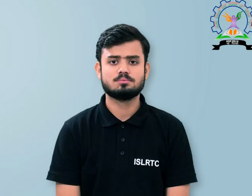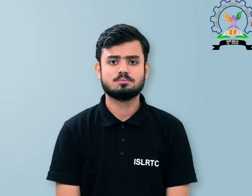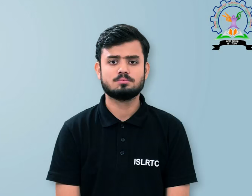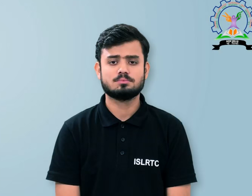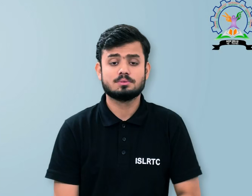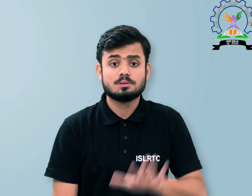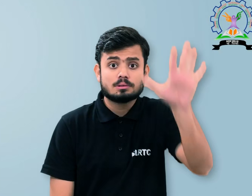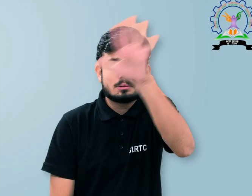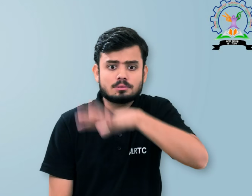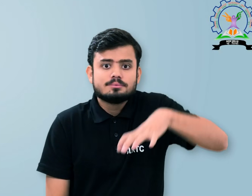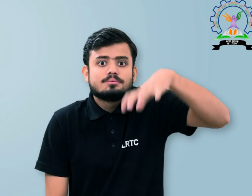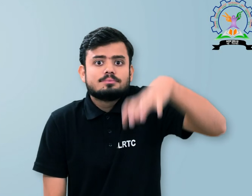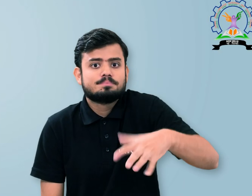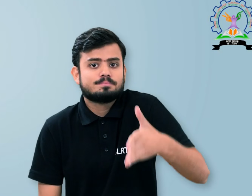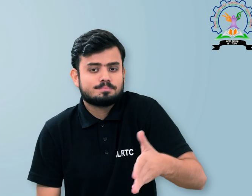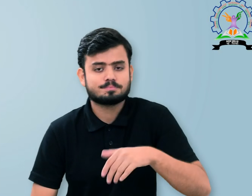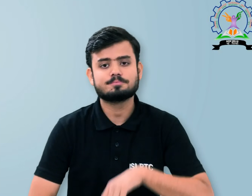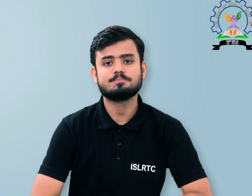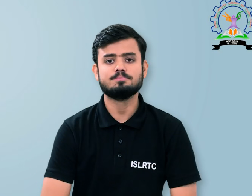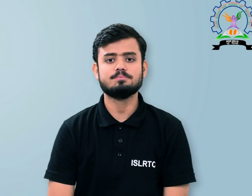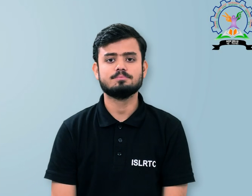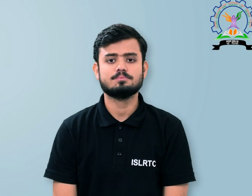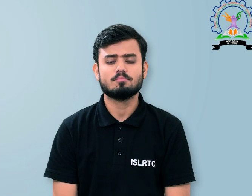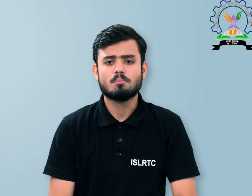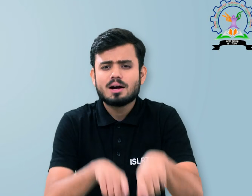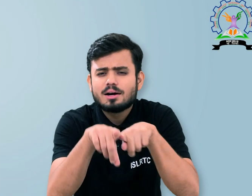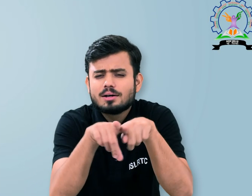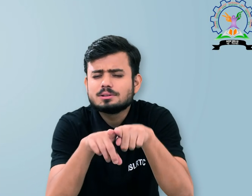Nation